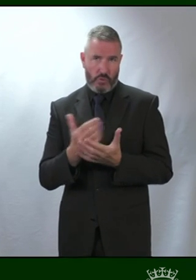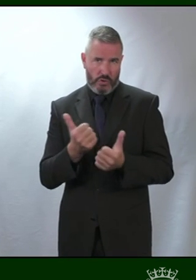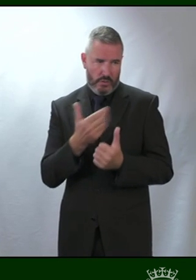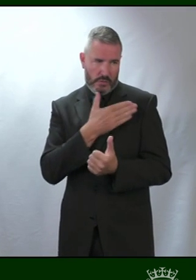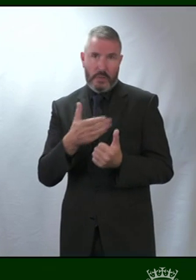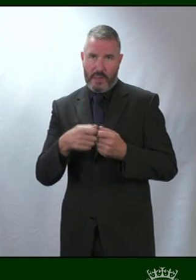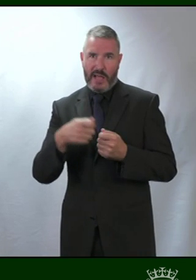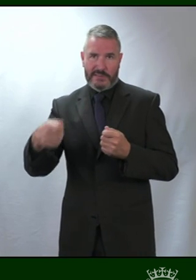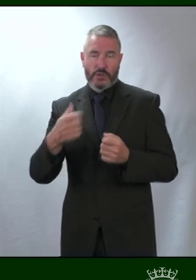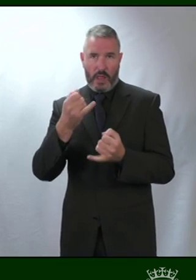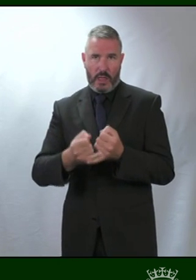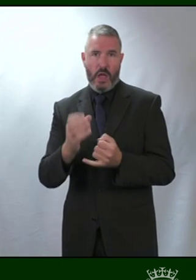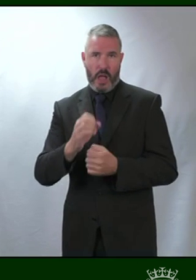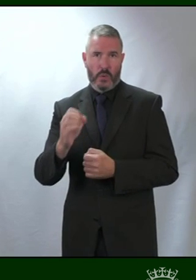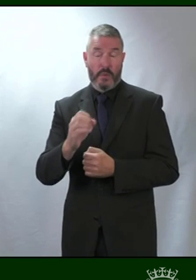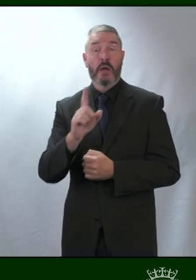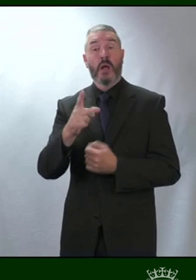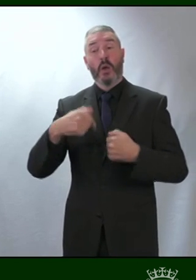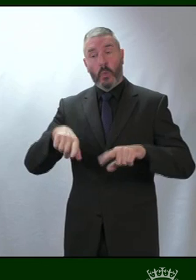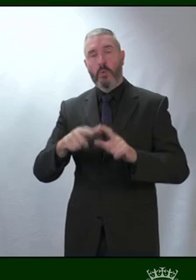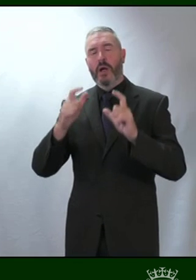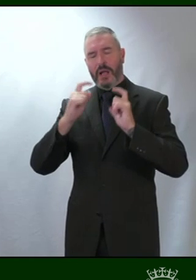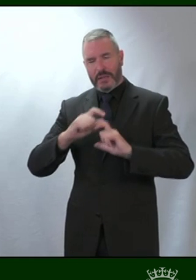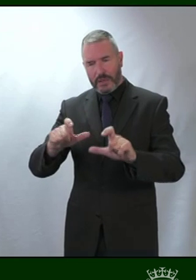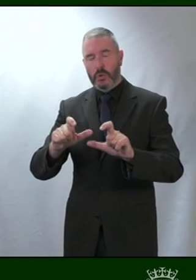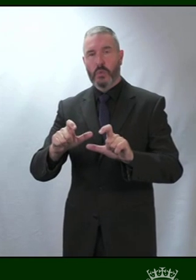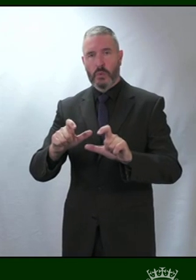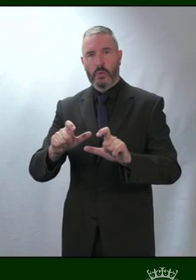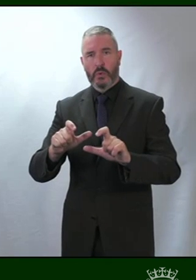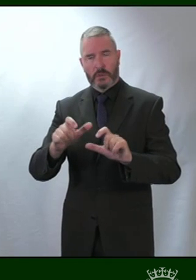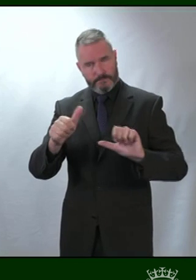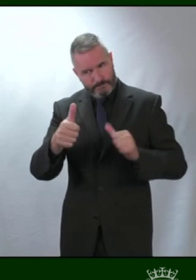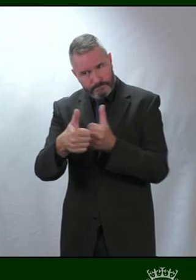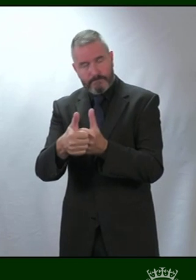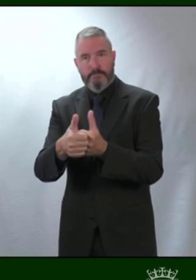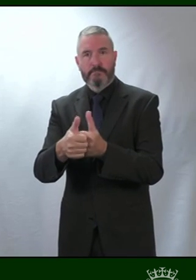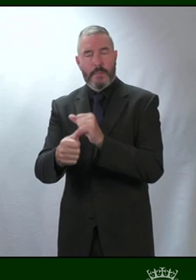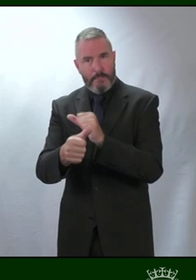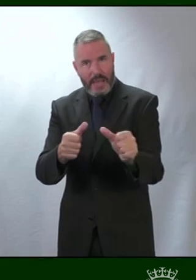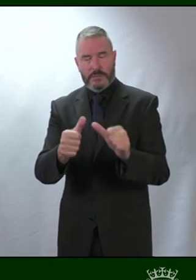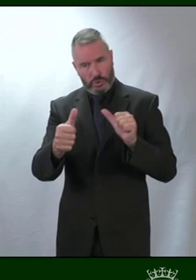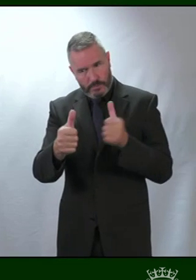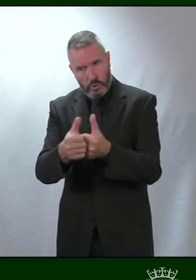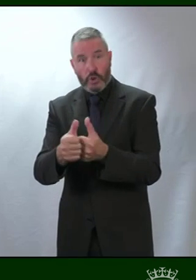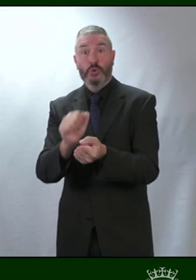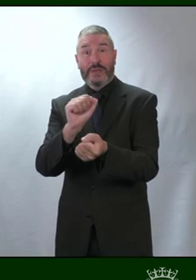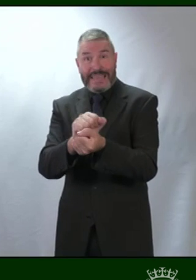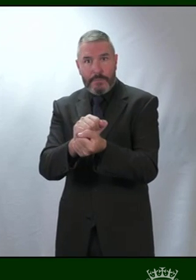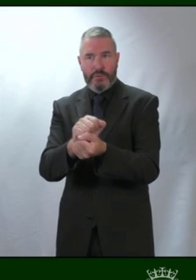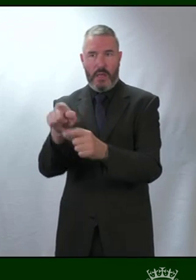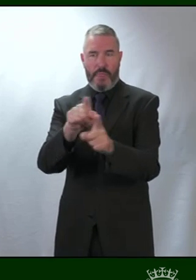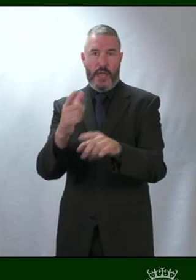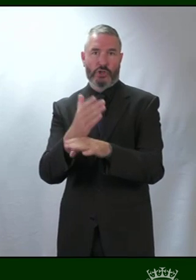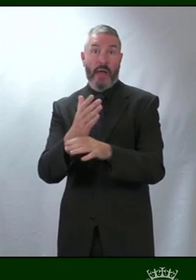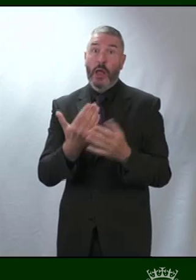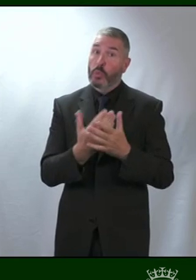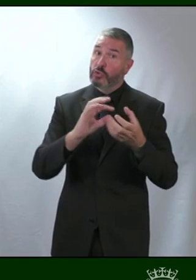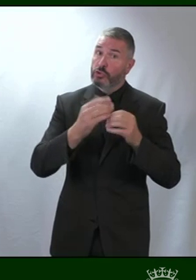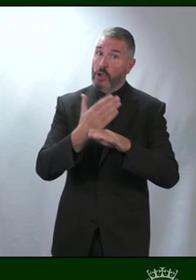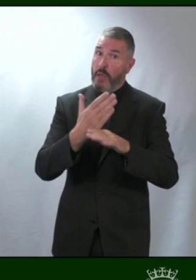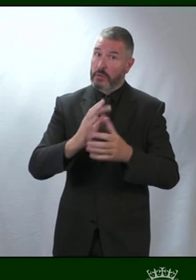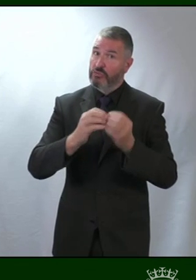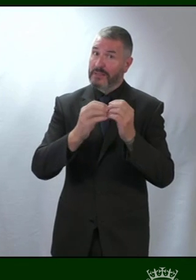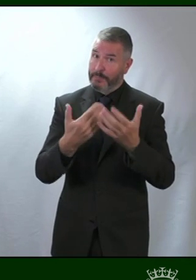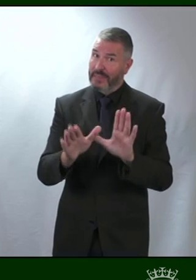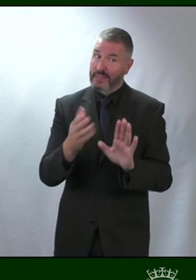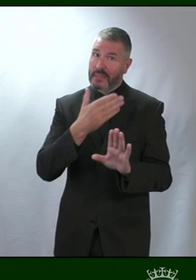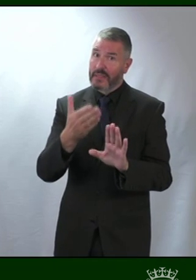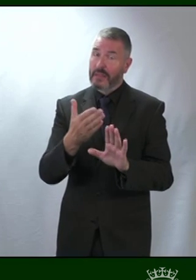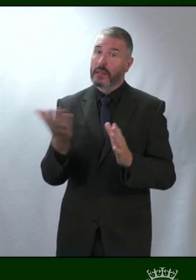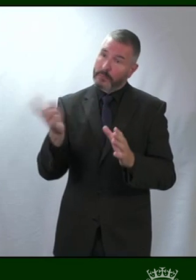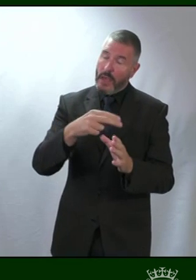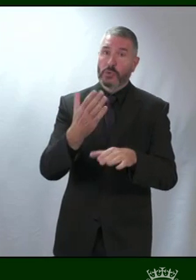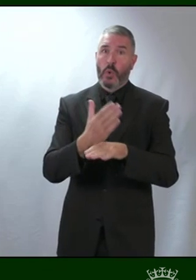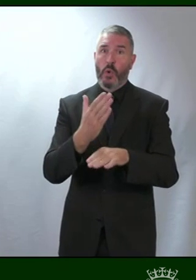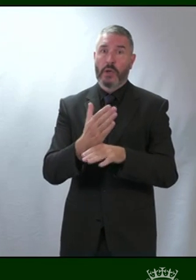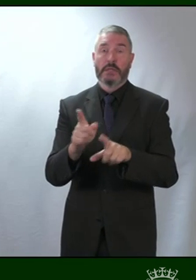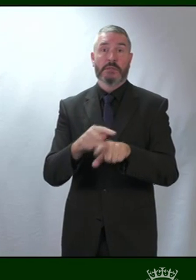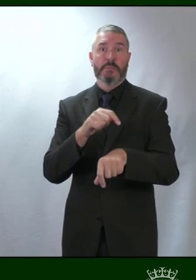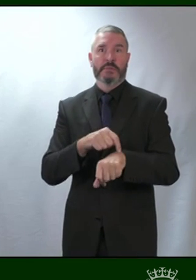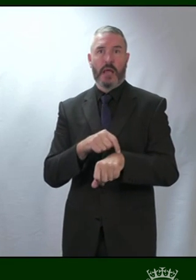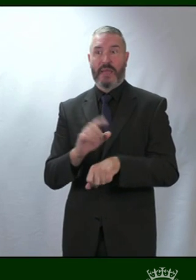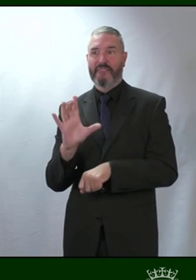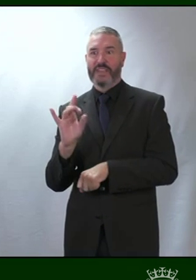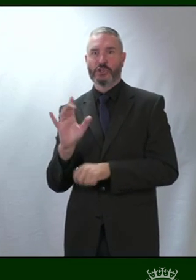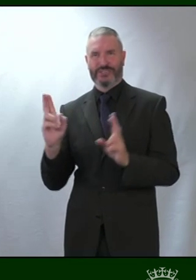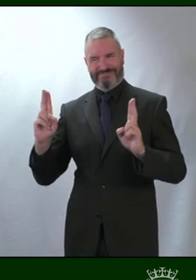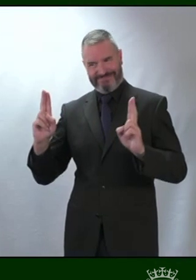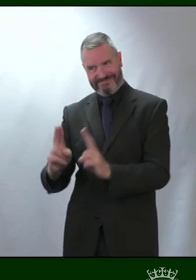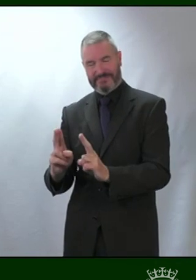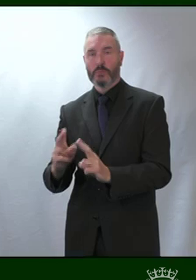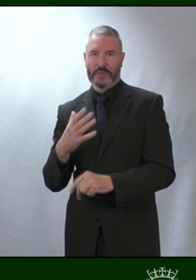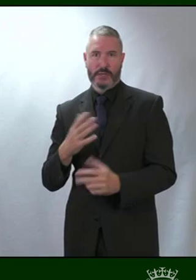As I have said before, we will continue to provide the best support we can possibly give to keep people in jobs and to get people into work—new jobs are being created—while suppressing the virus.